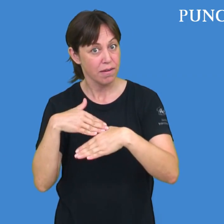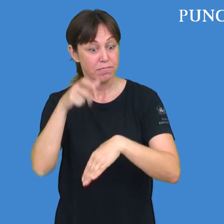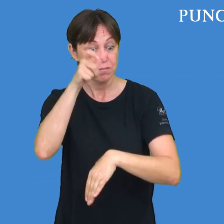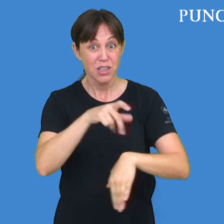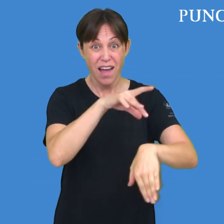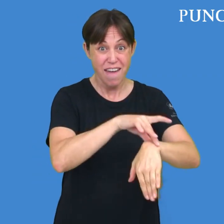persona